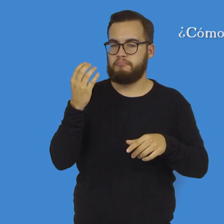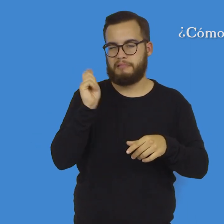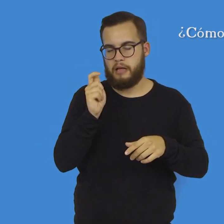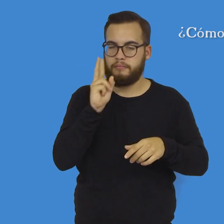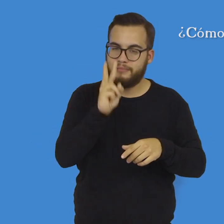frecuente